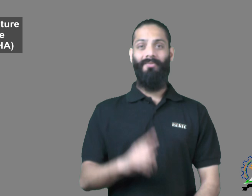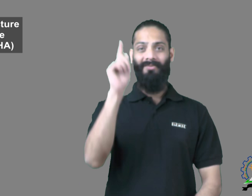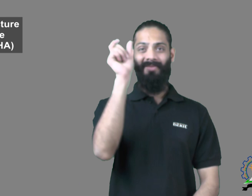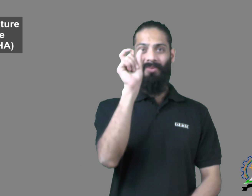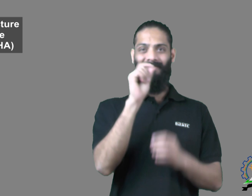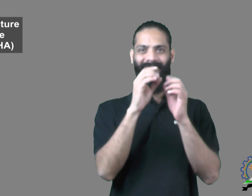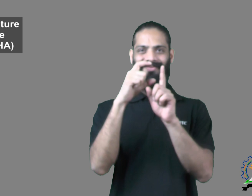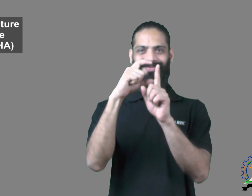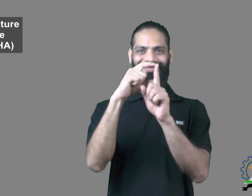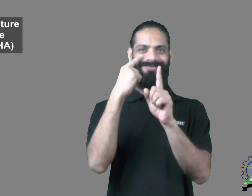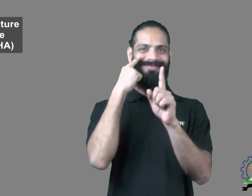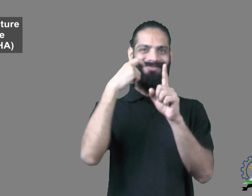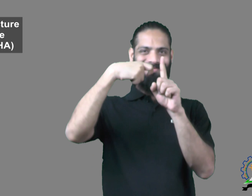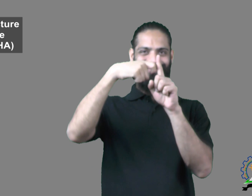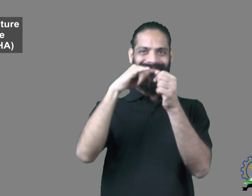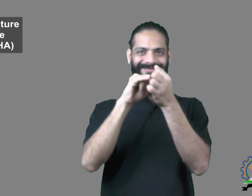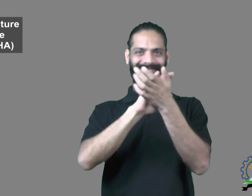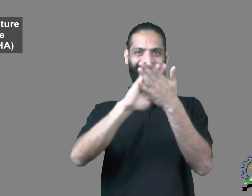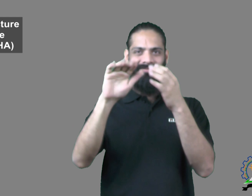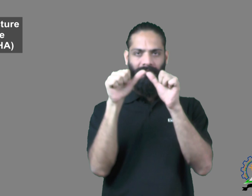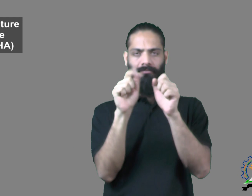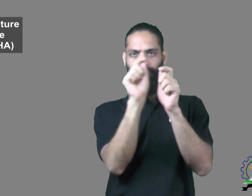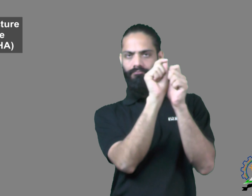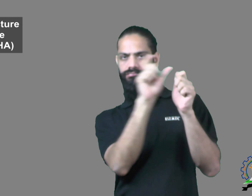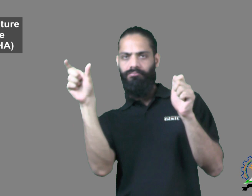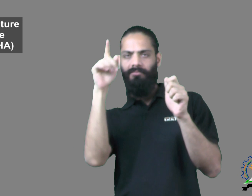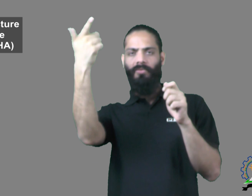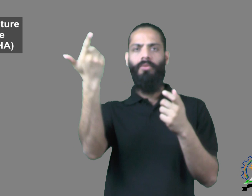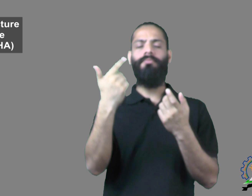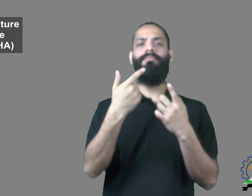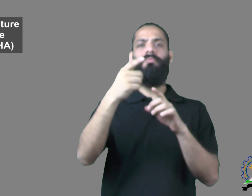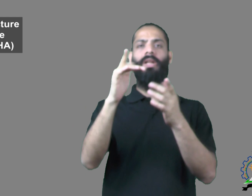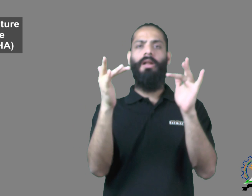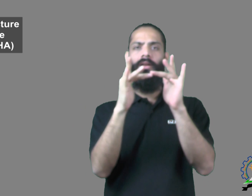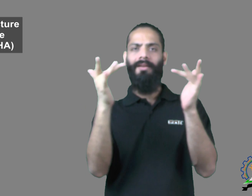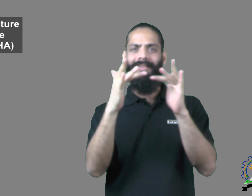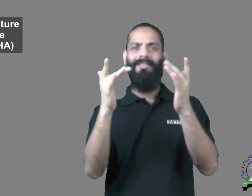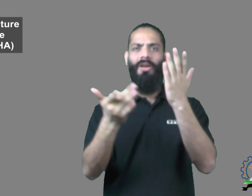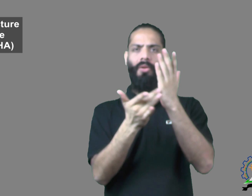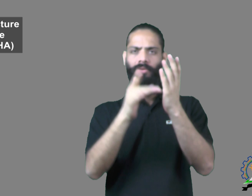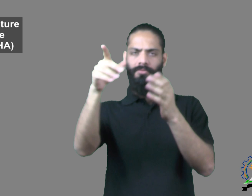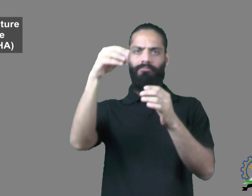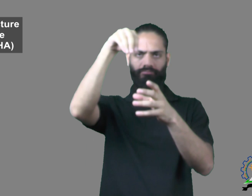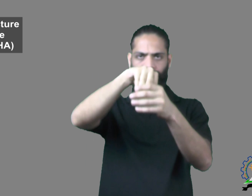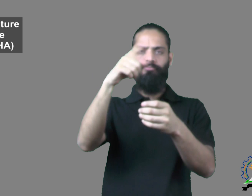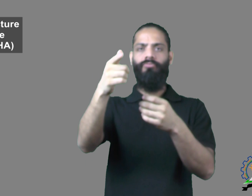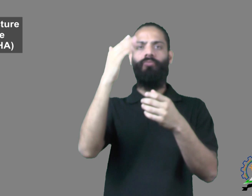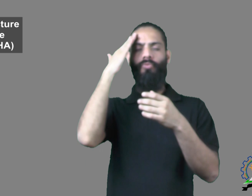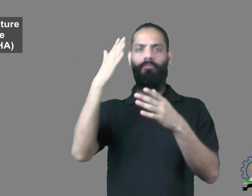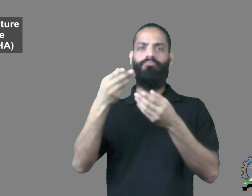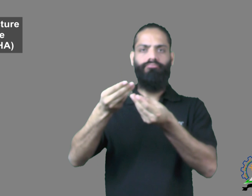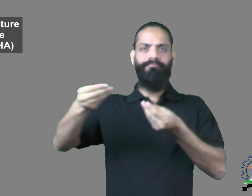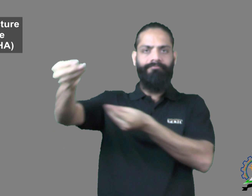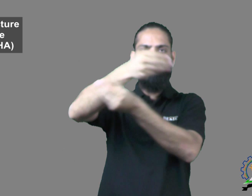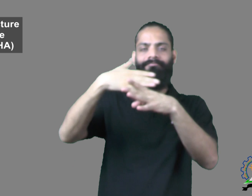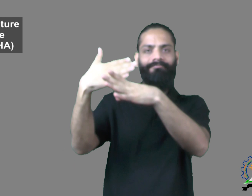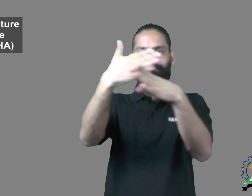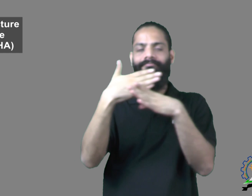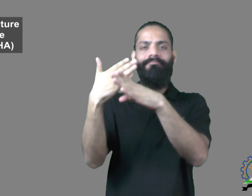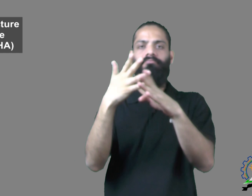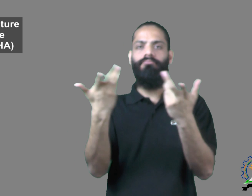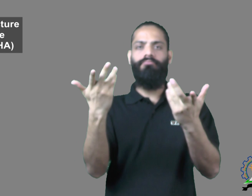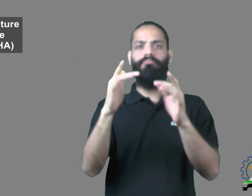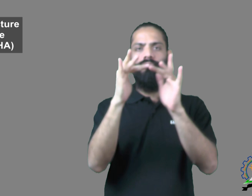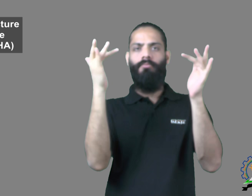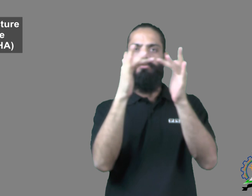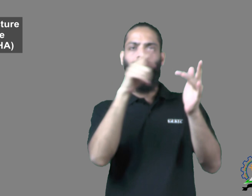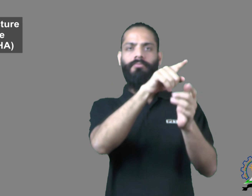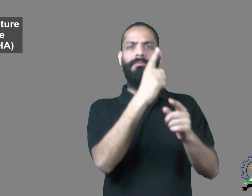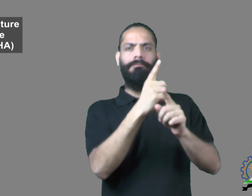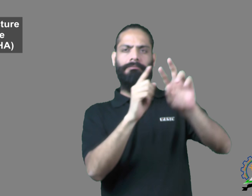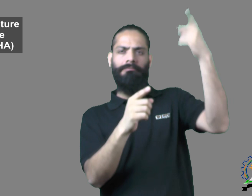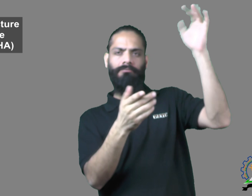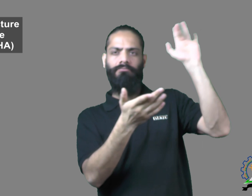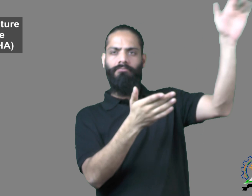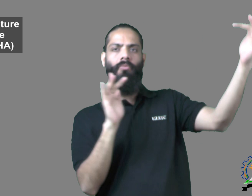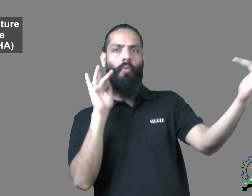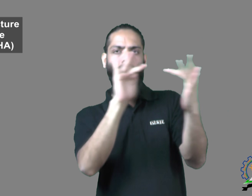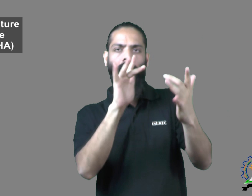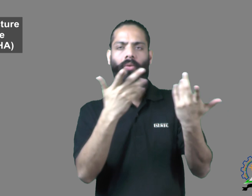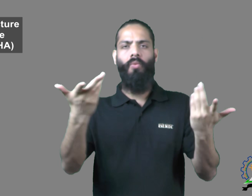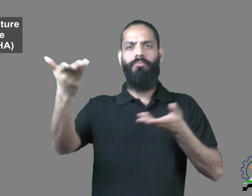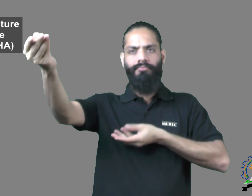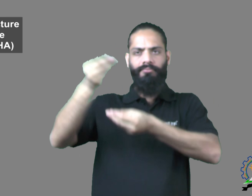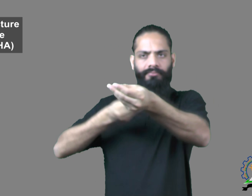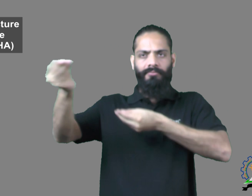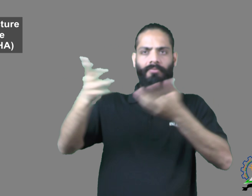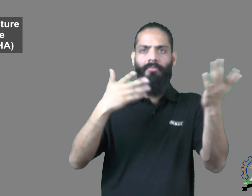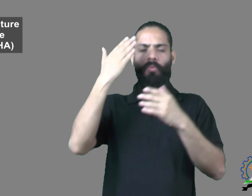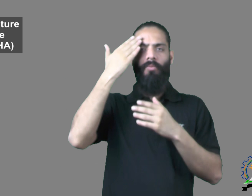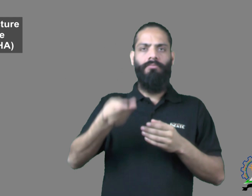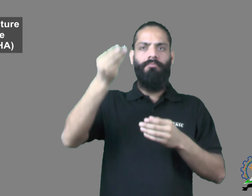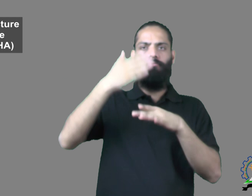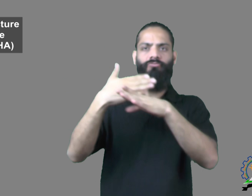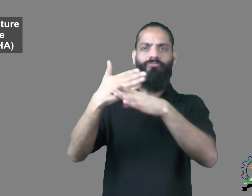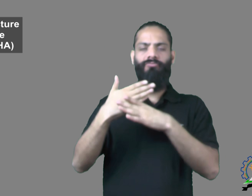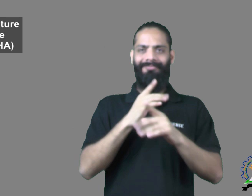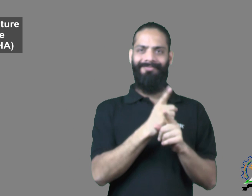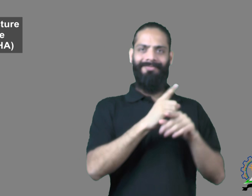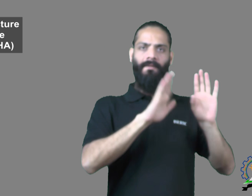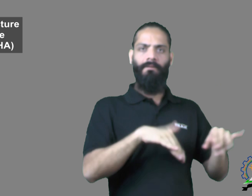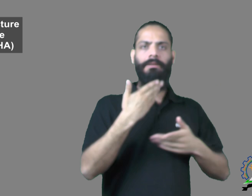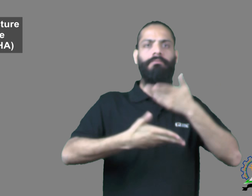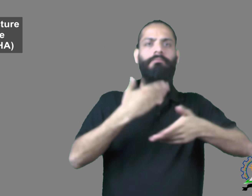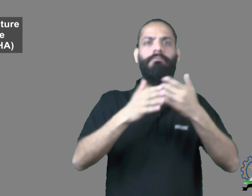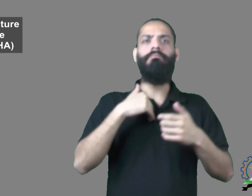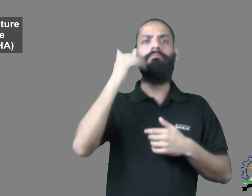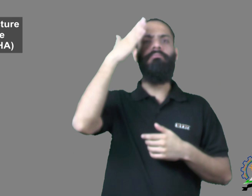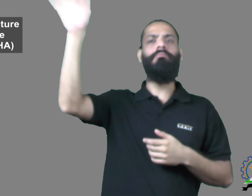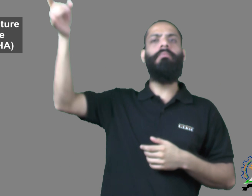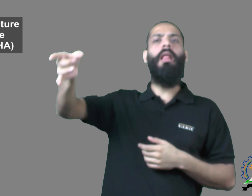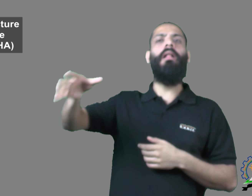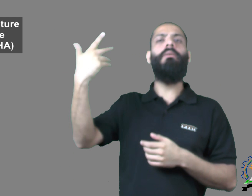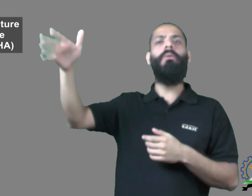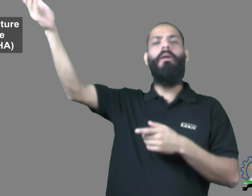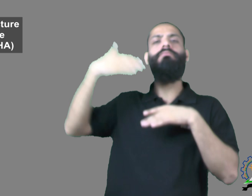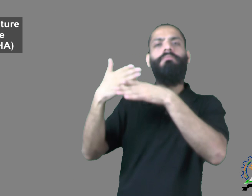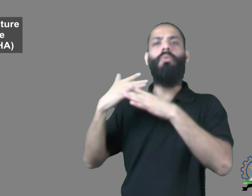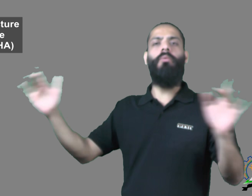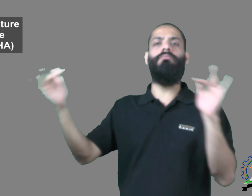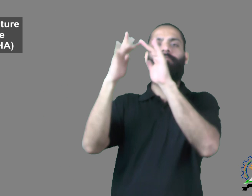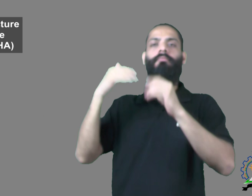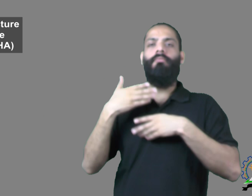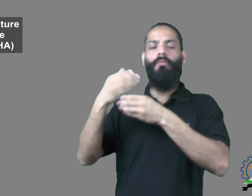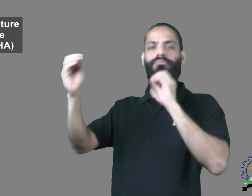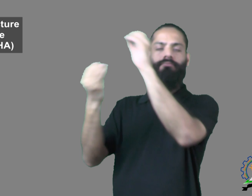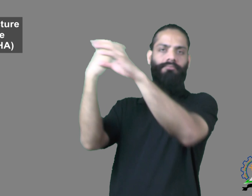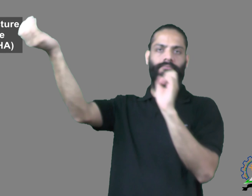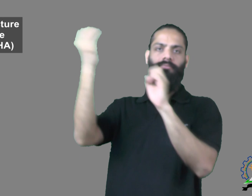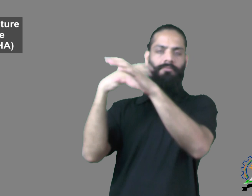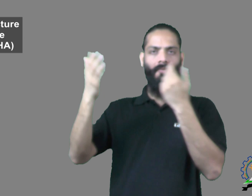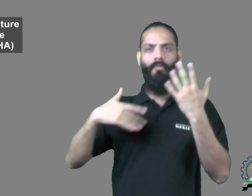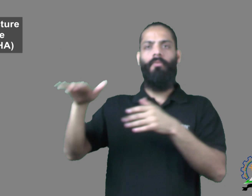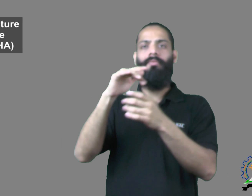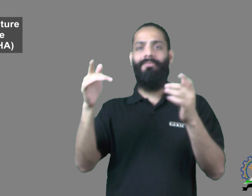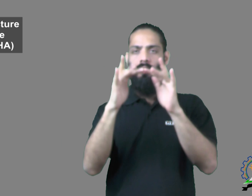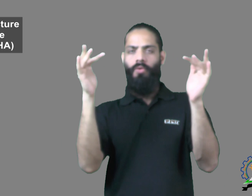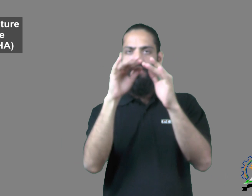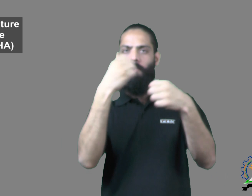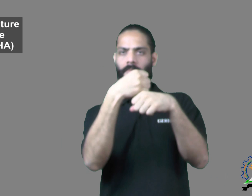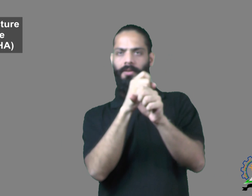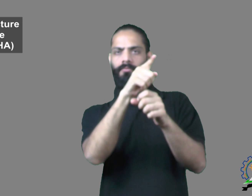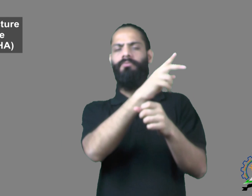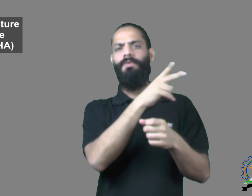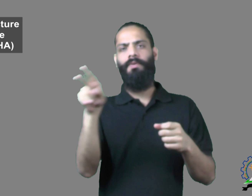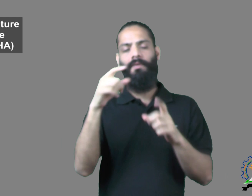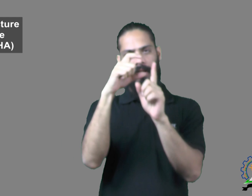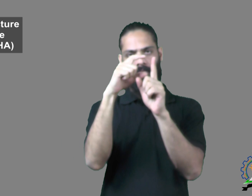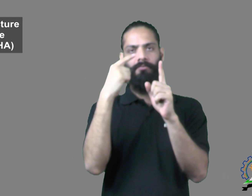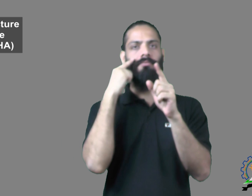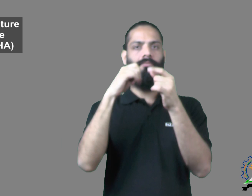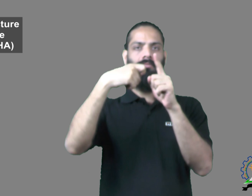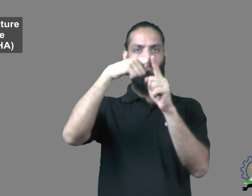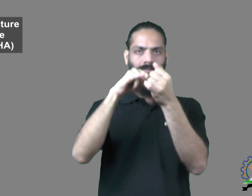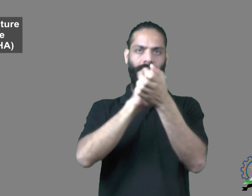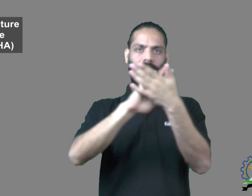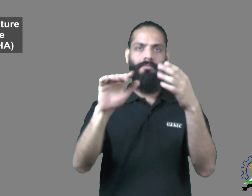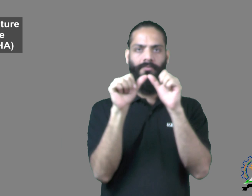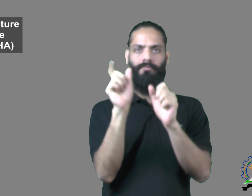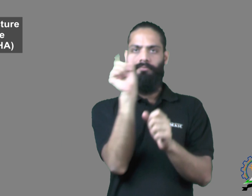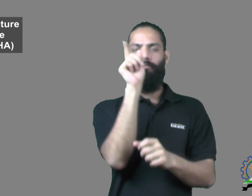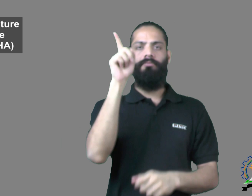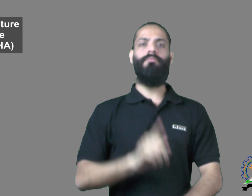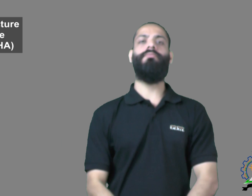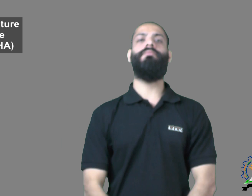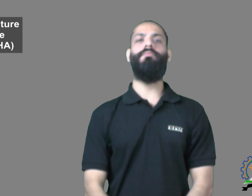Digital Infrastructure for Knowledge Sharing (Diksha)